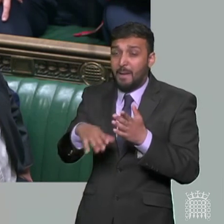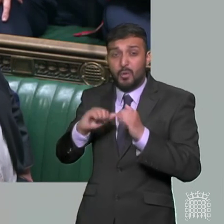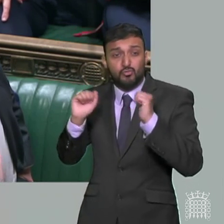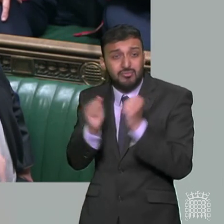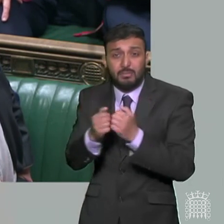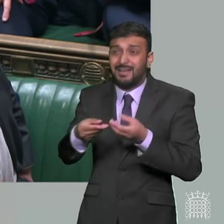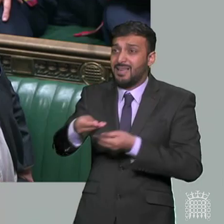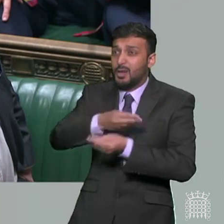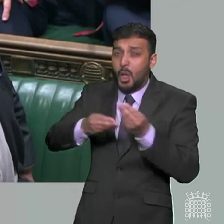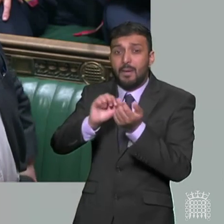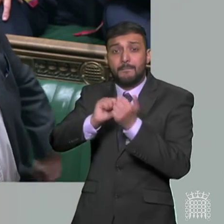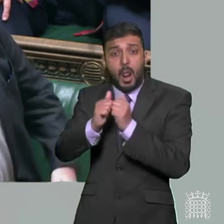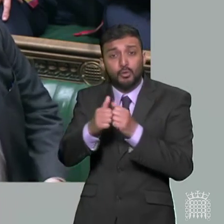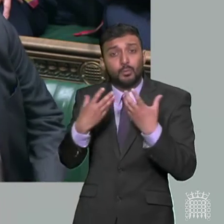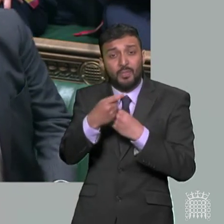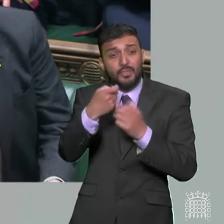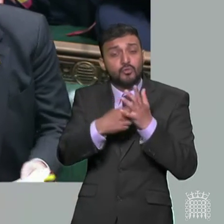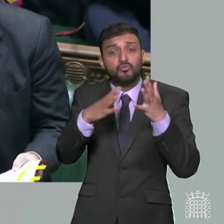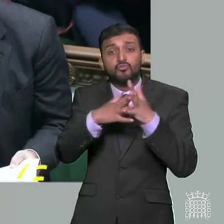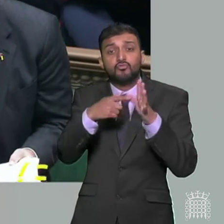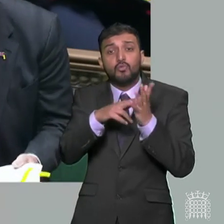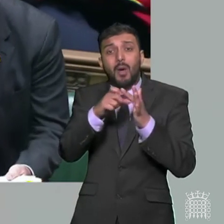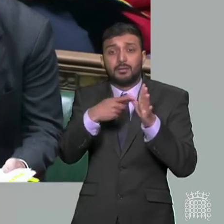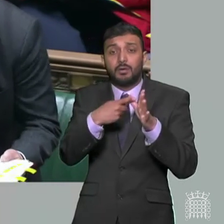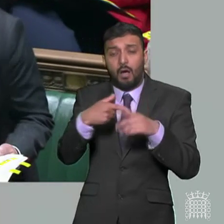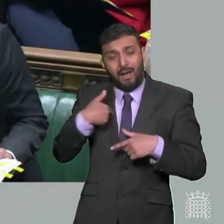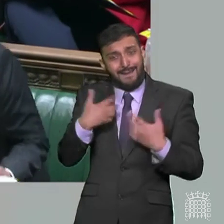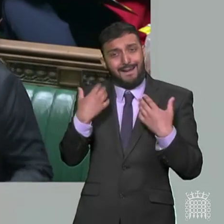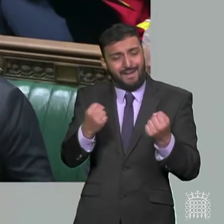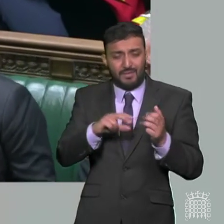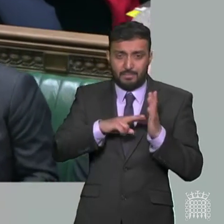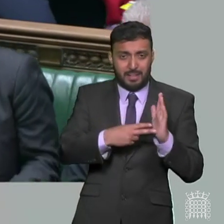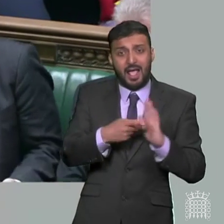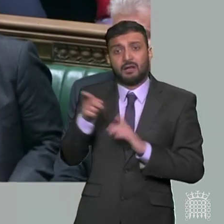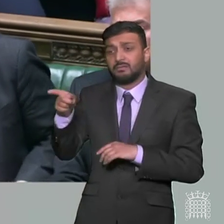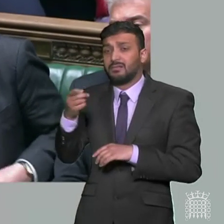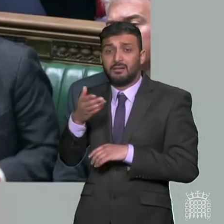We have a plan; they do not.